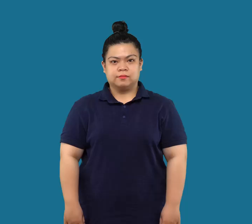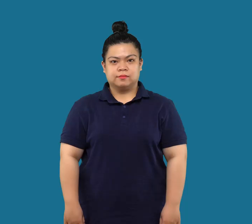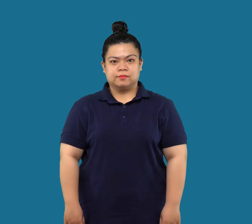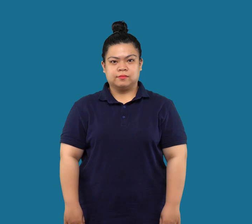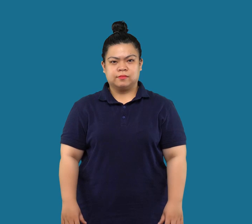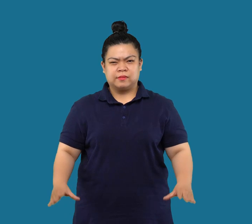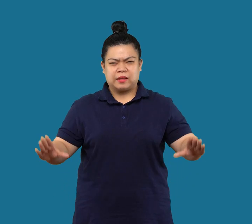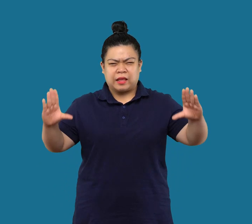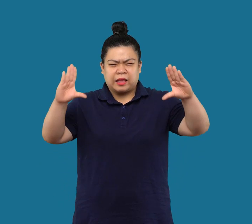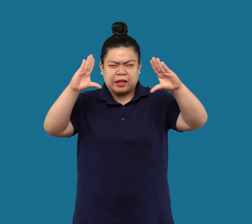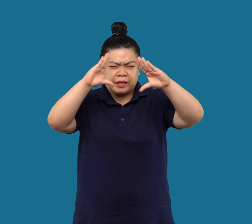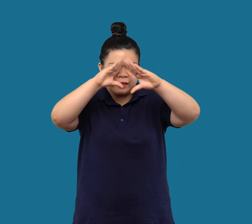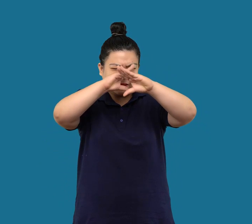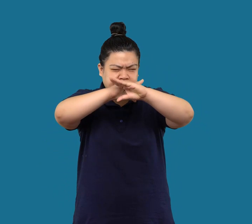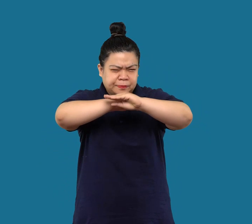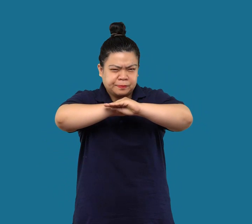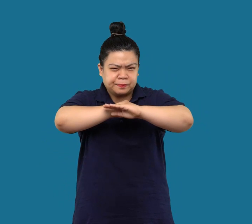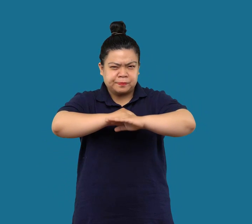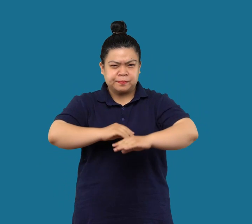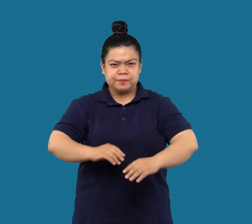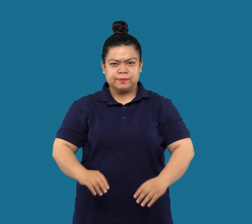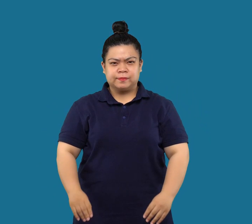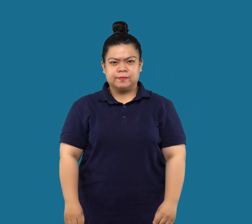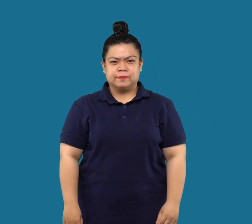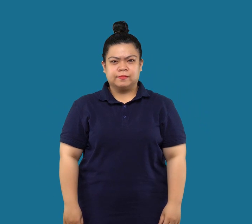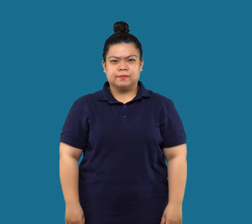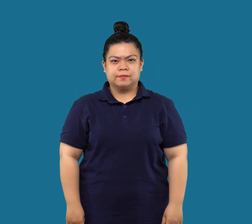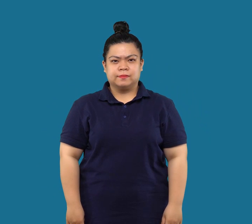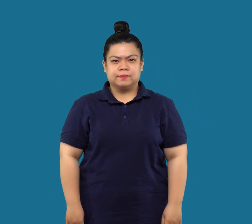buổi đêm